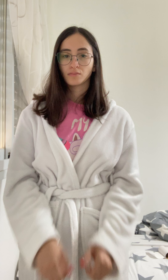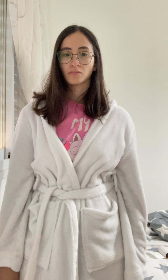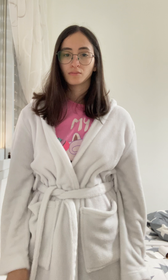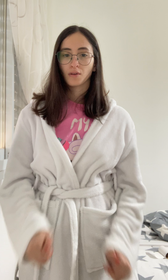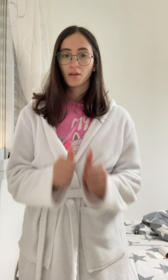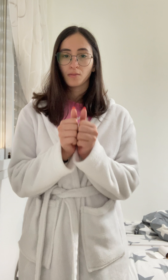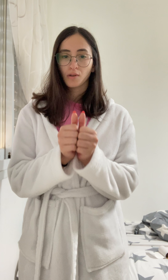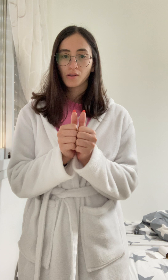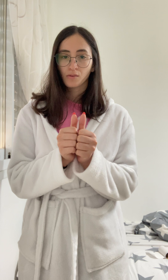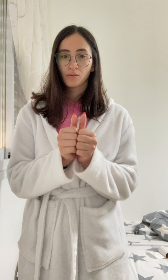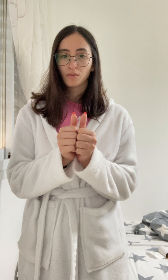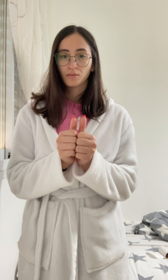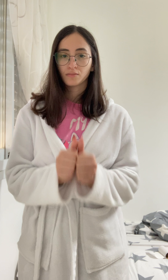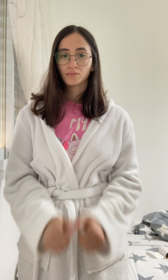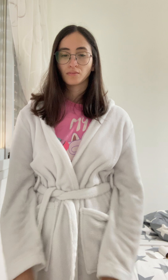חבר ה